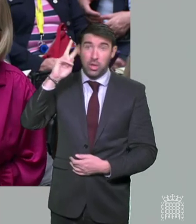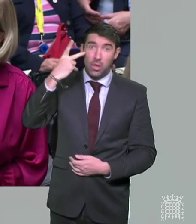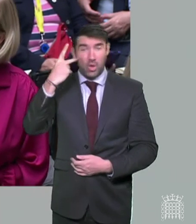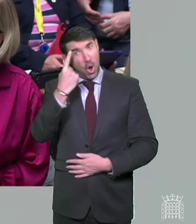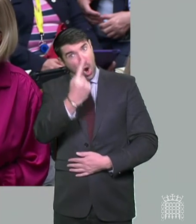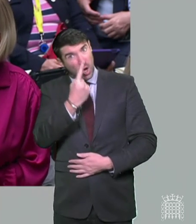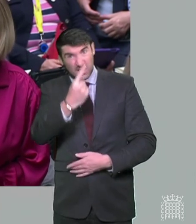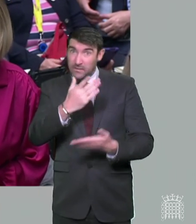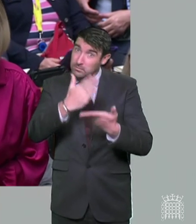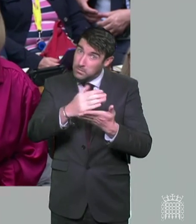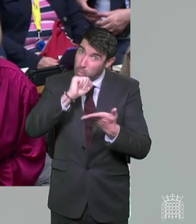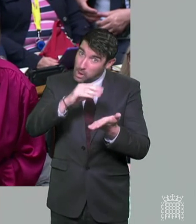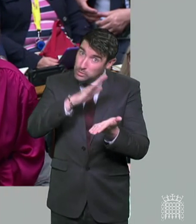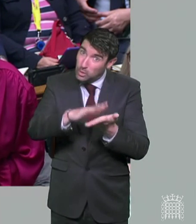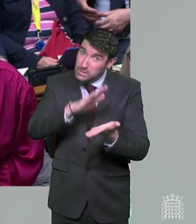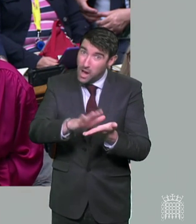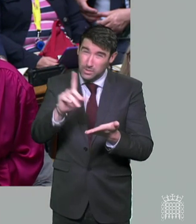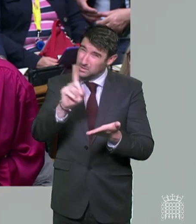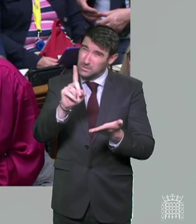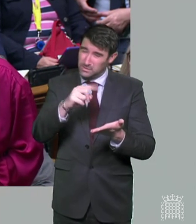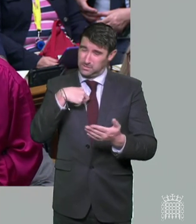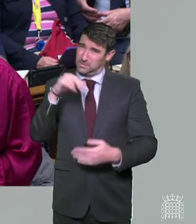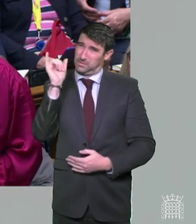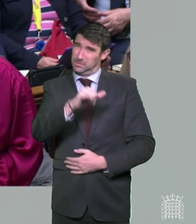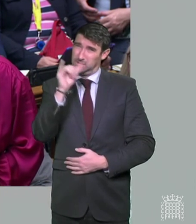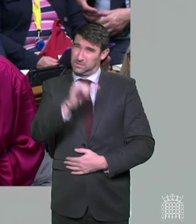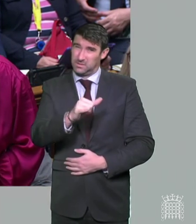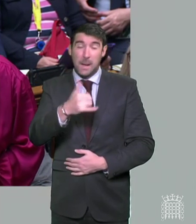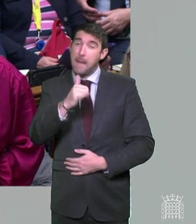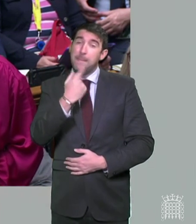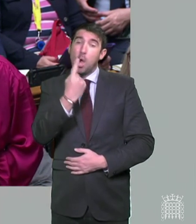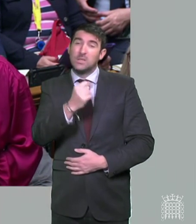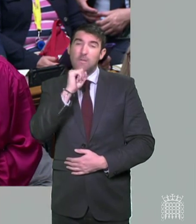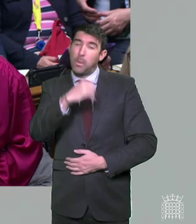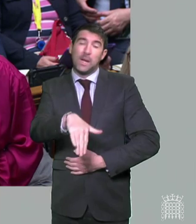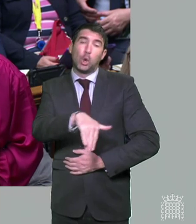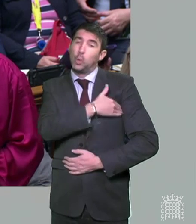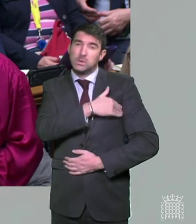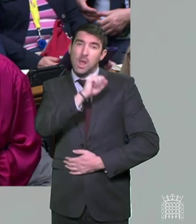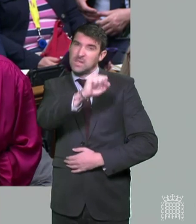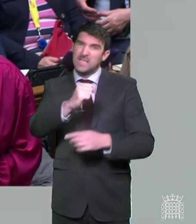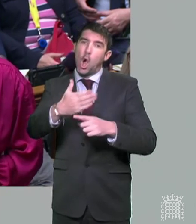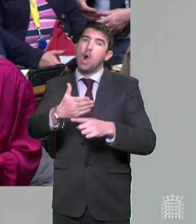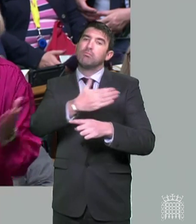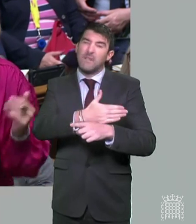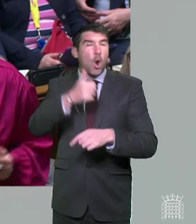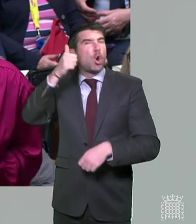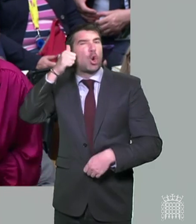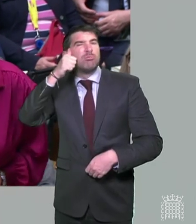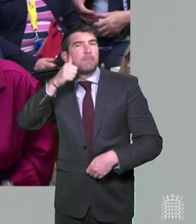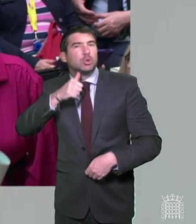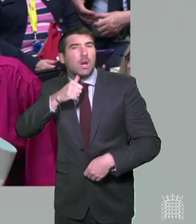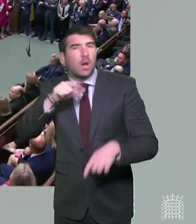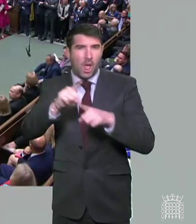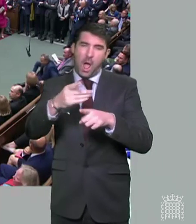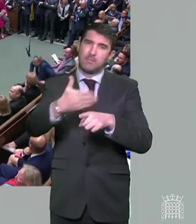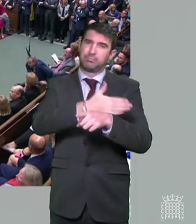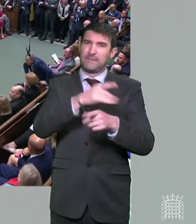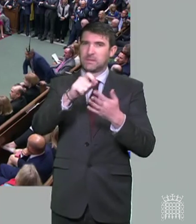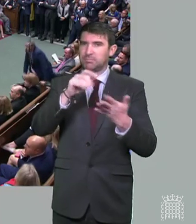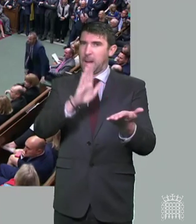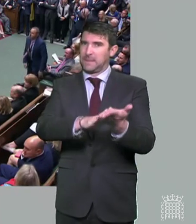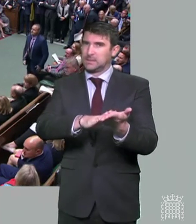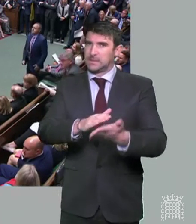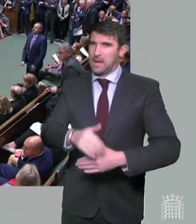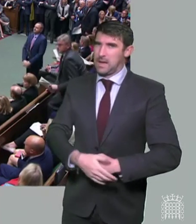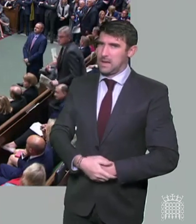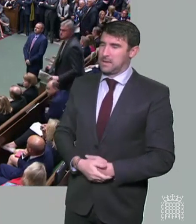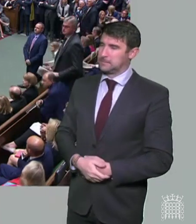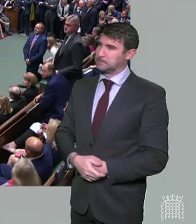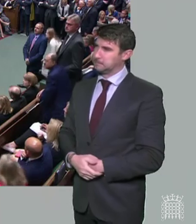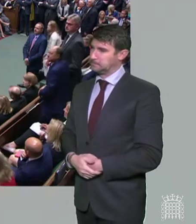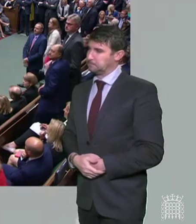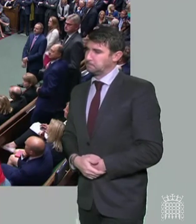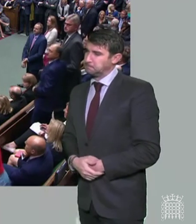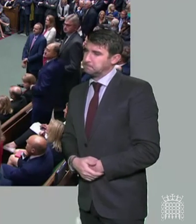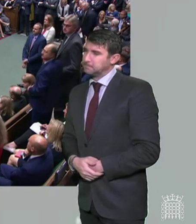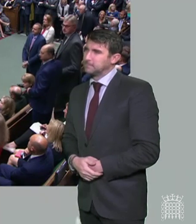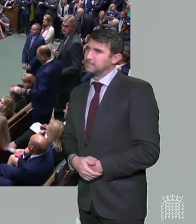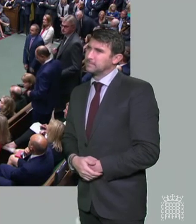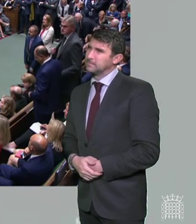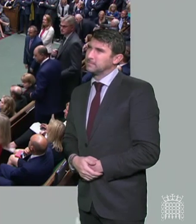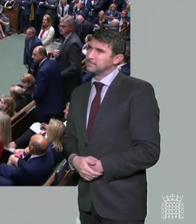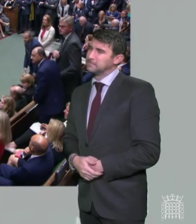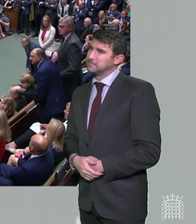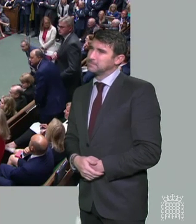Is she going to come out of her den in No. 10 and take real action, or is she going to be as useless and corrupt as her predecessor, who has rocketed off to somewhere in the Pacific?